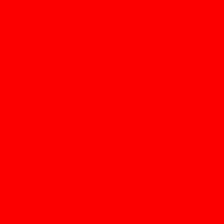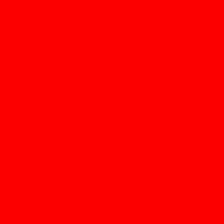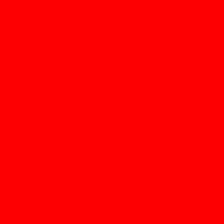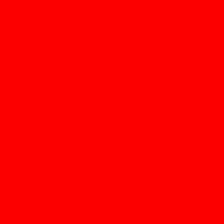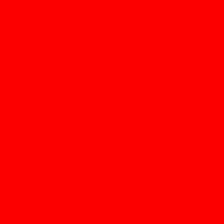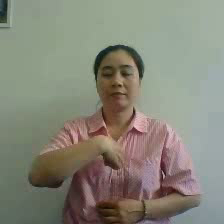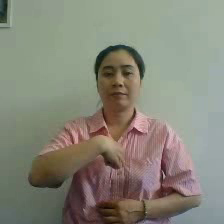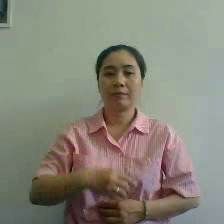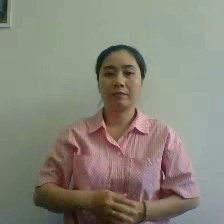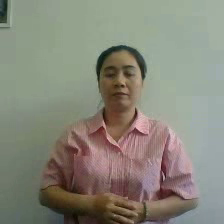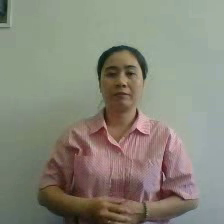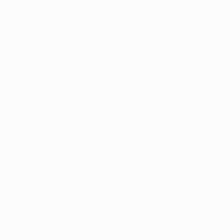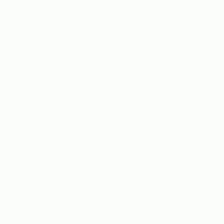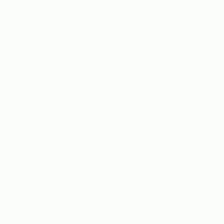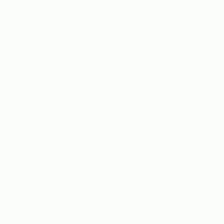Tôi